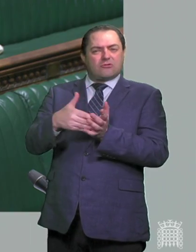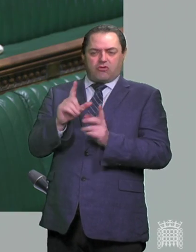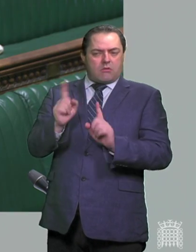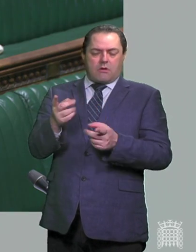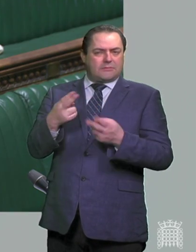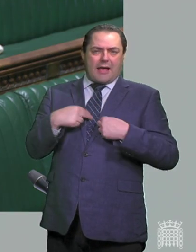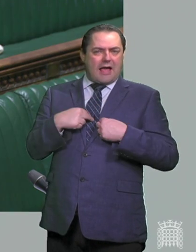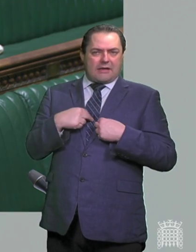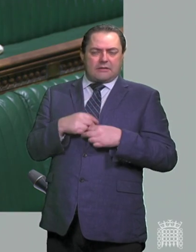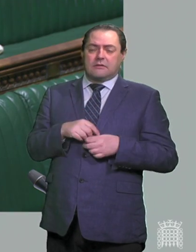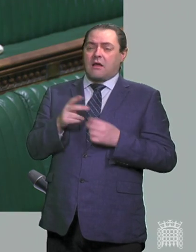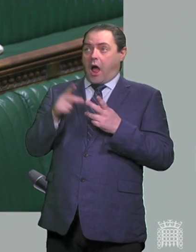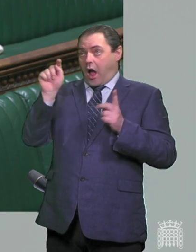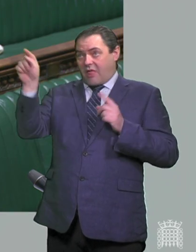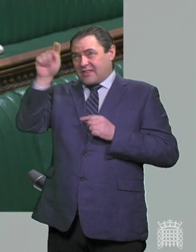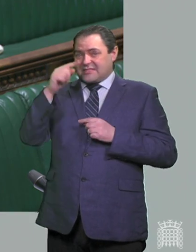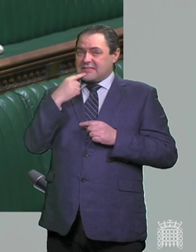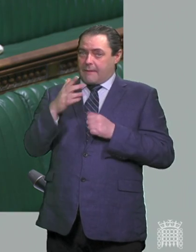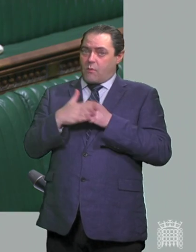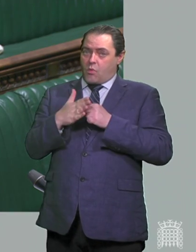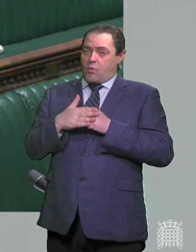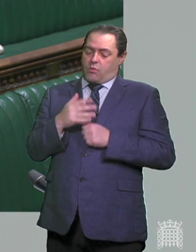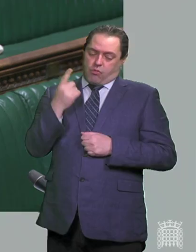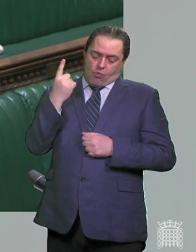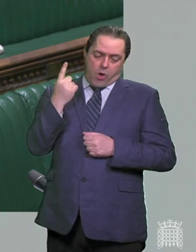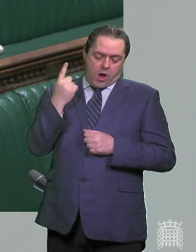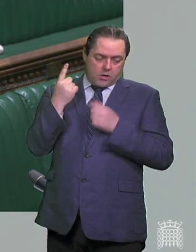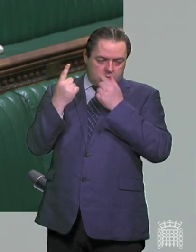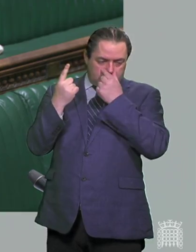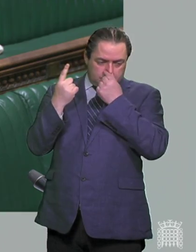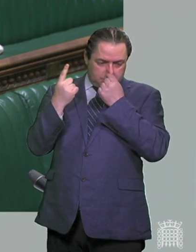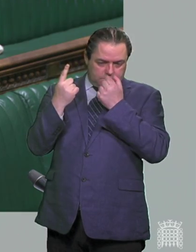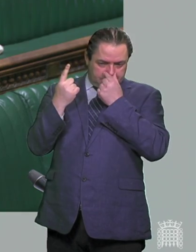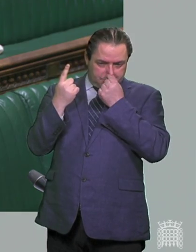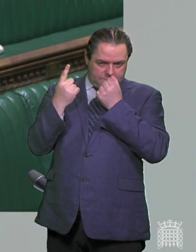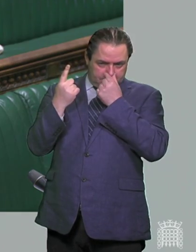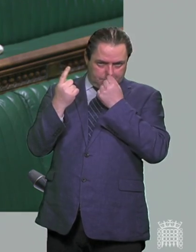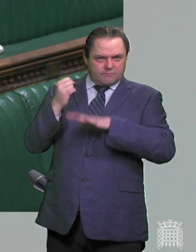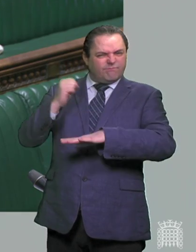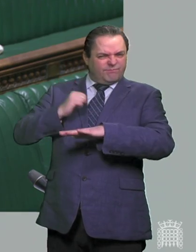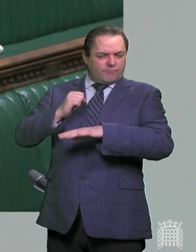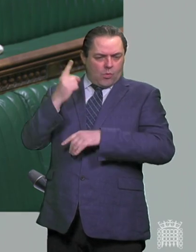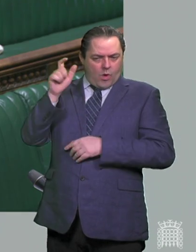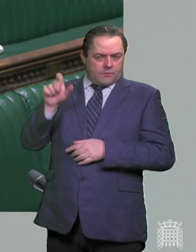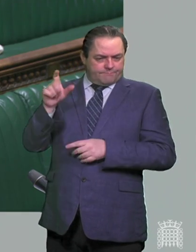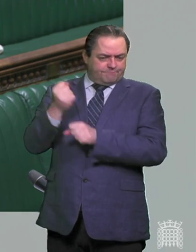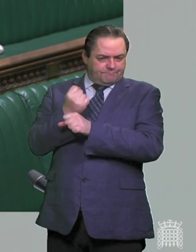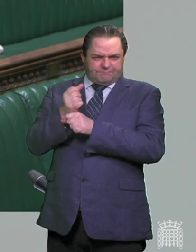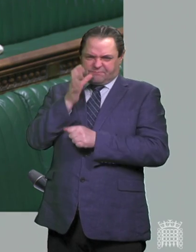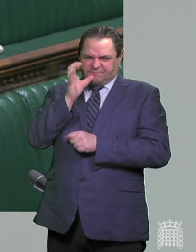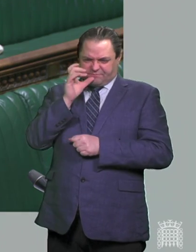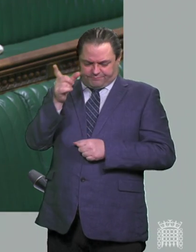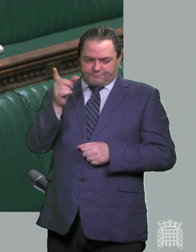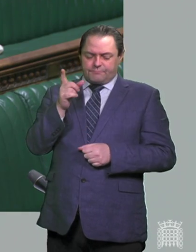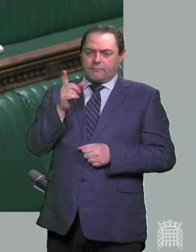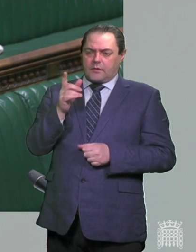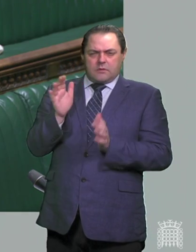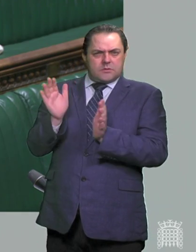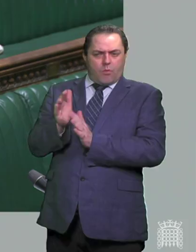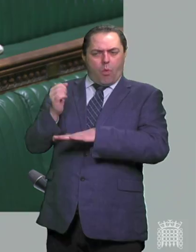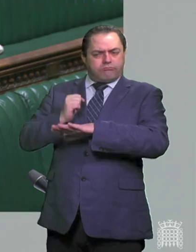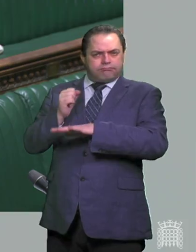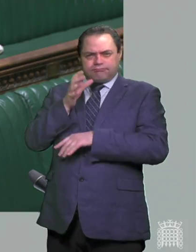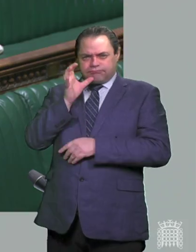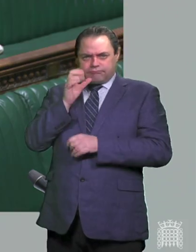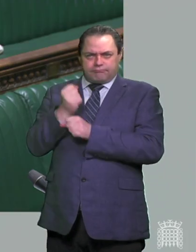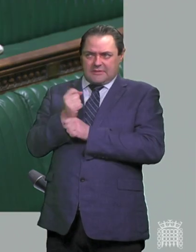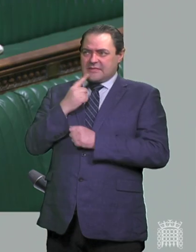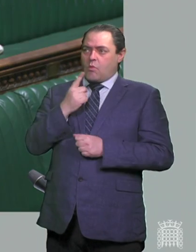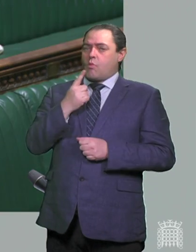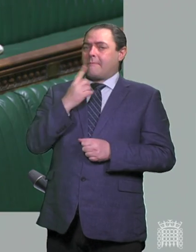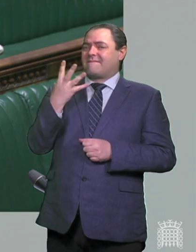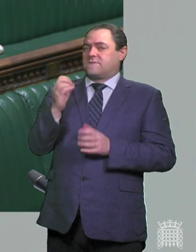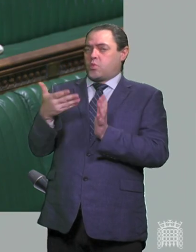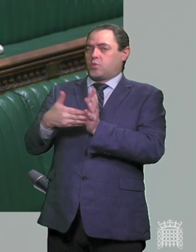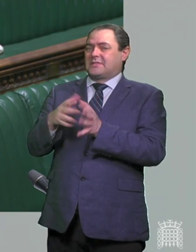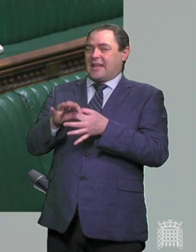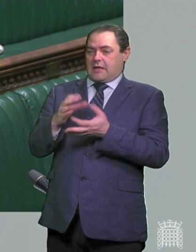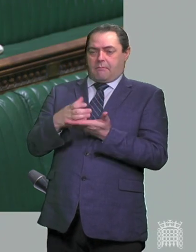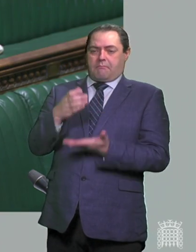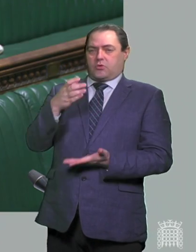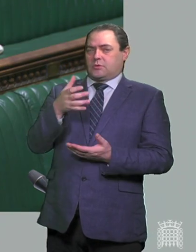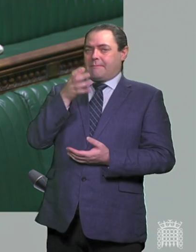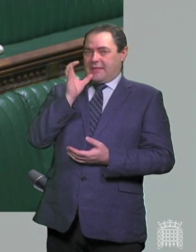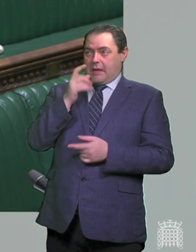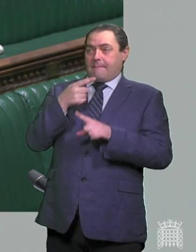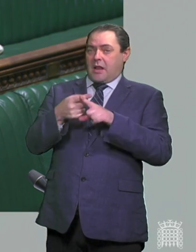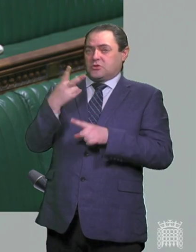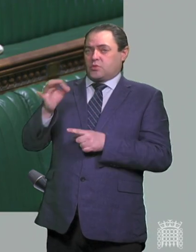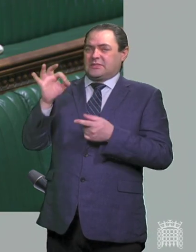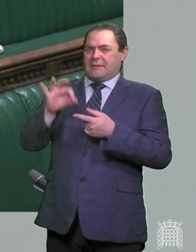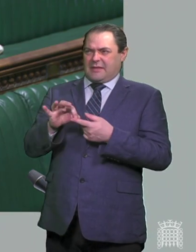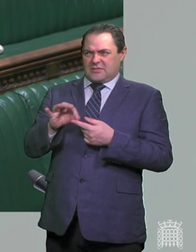There are higher figures from other companies, including one small brewer that said it would have to add £1.40 to a bottle of beer on top of the 20 pence.